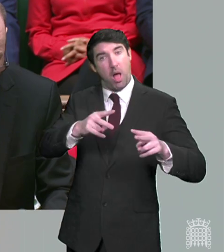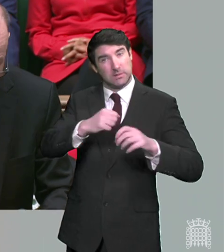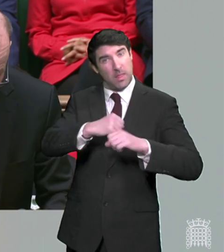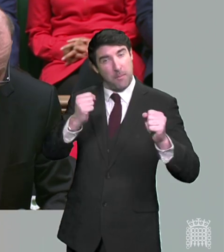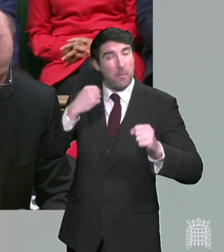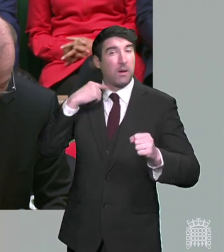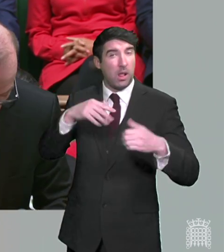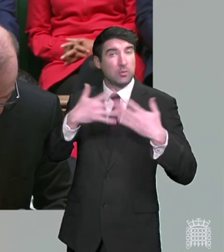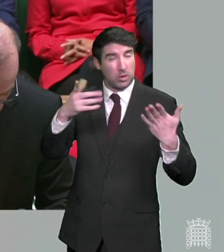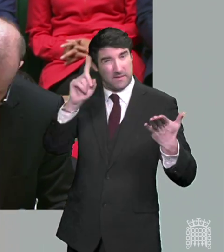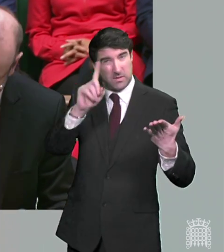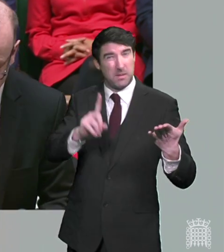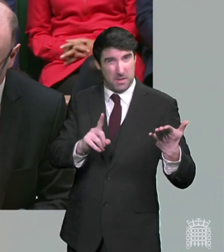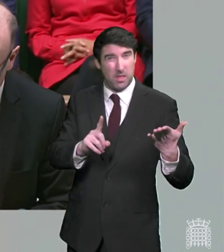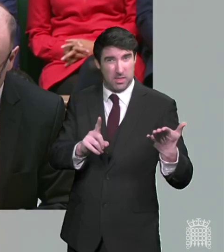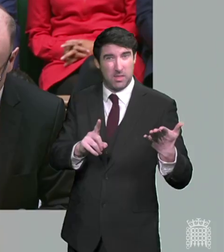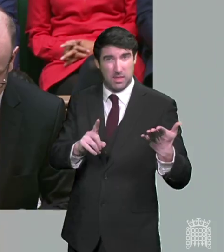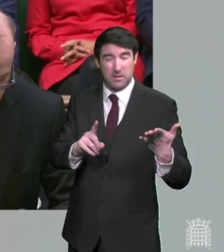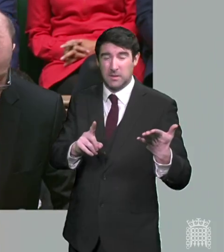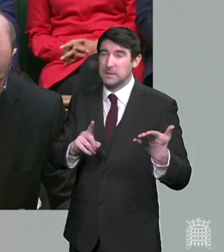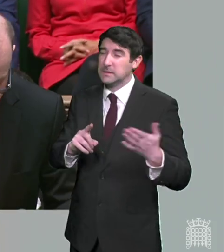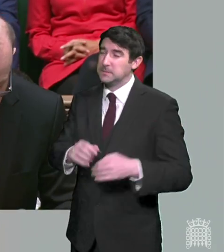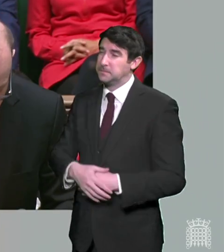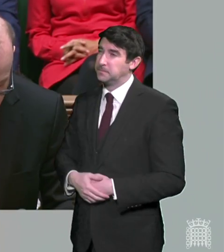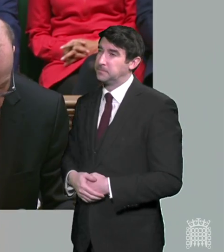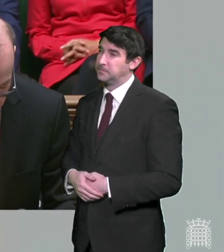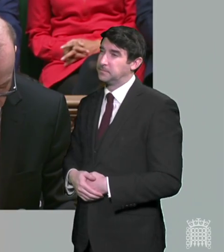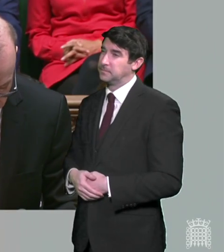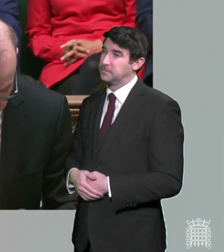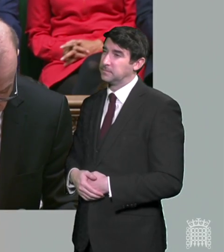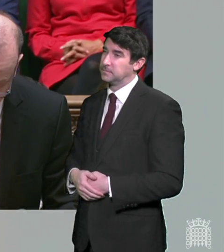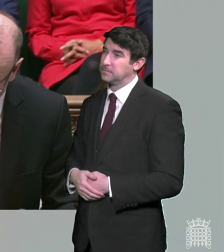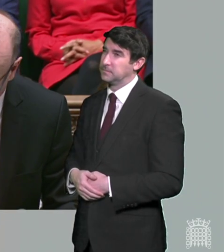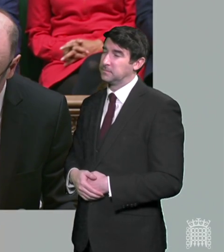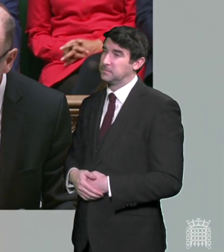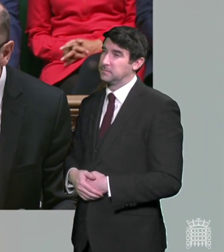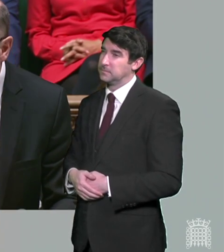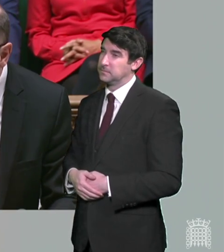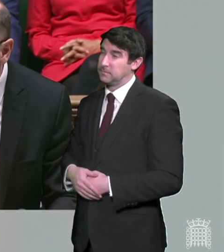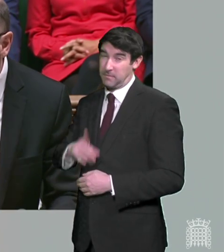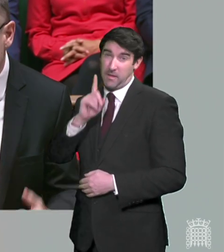That is where justice needs to be found.